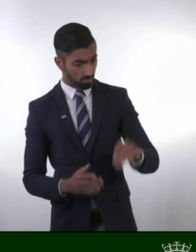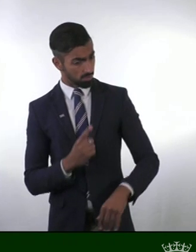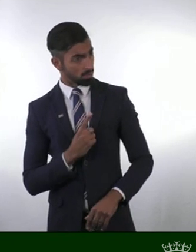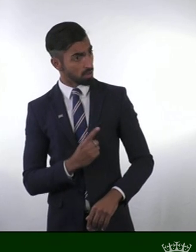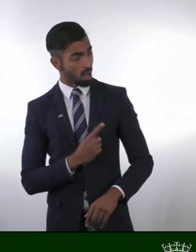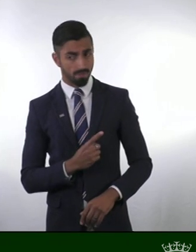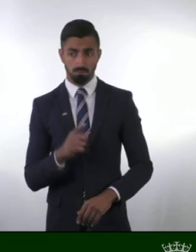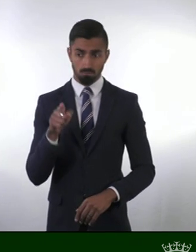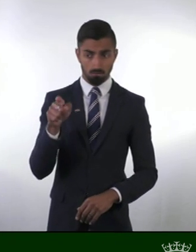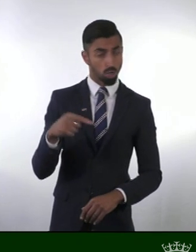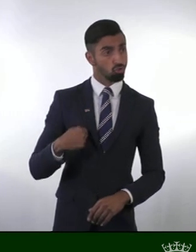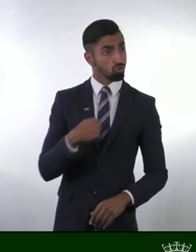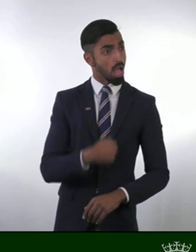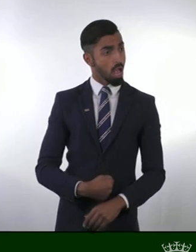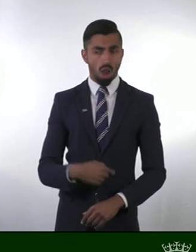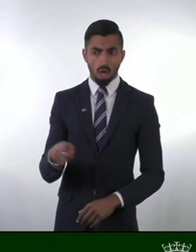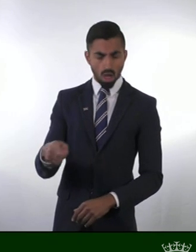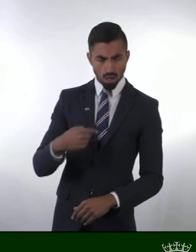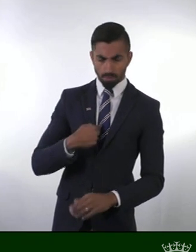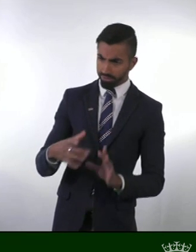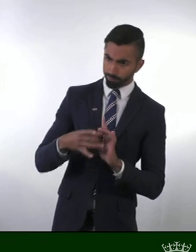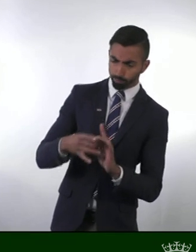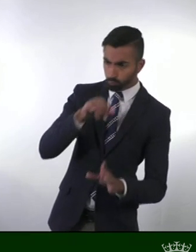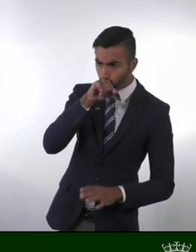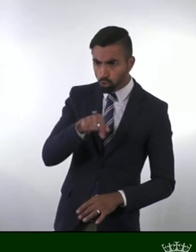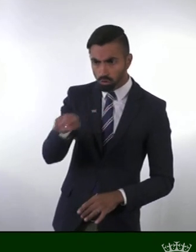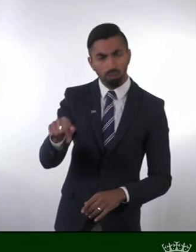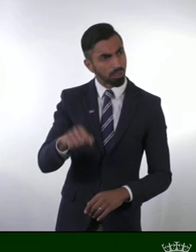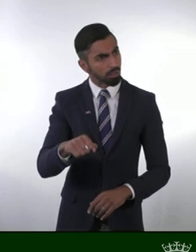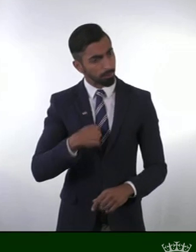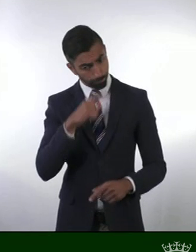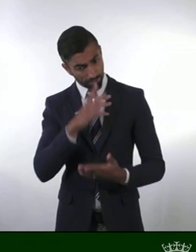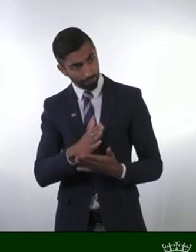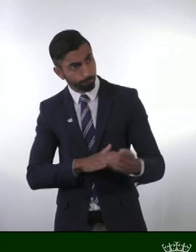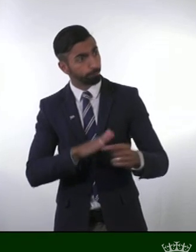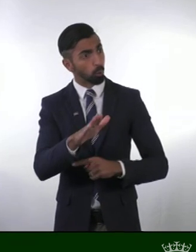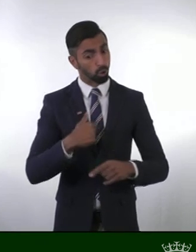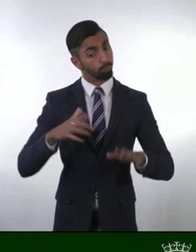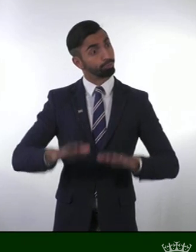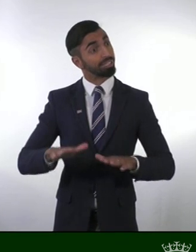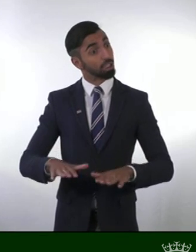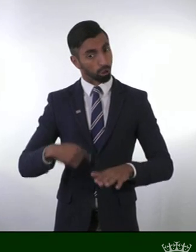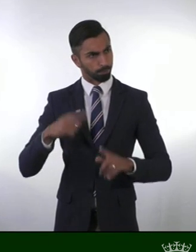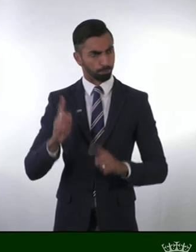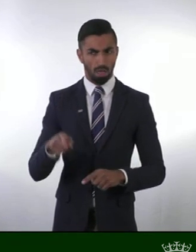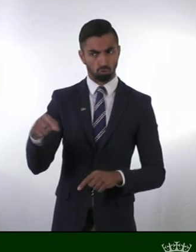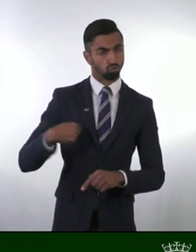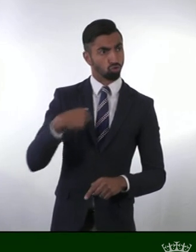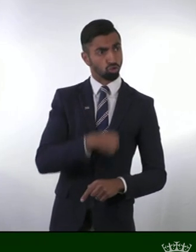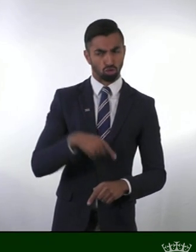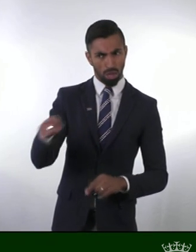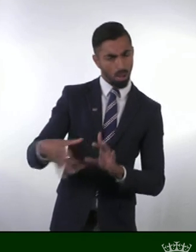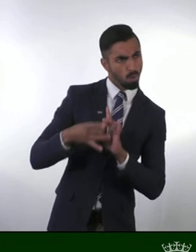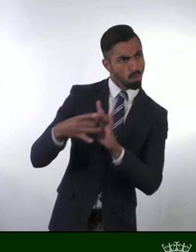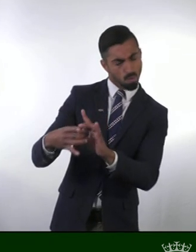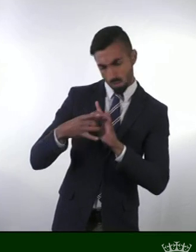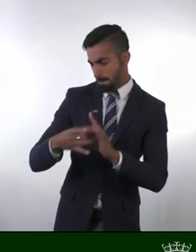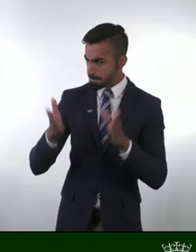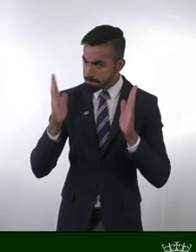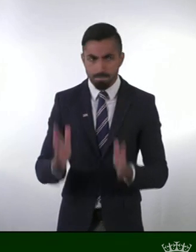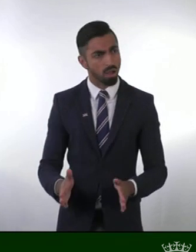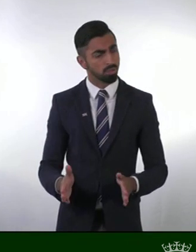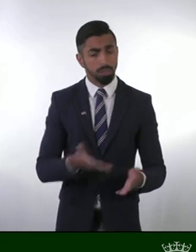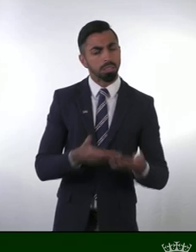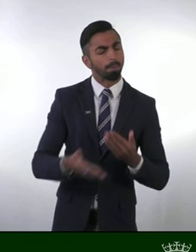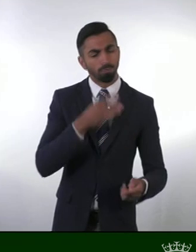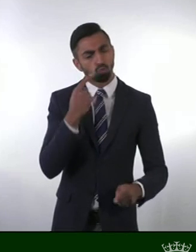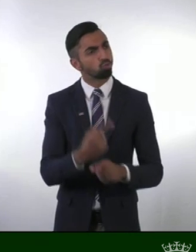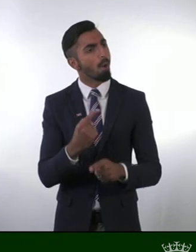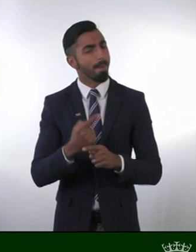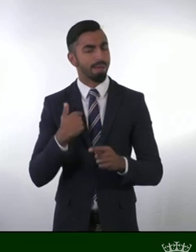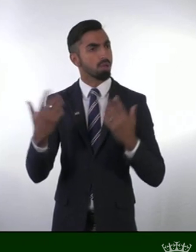I believe that we must continue to work with this great and rising power on climate change or trade or whatever it happens to be, but when we have serious